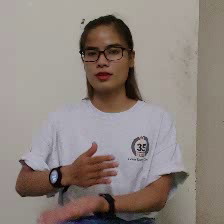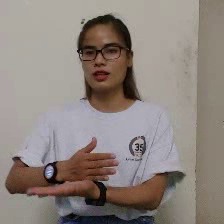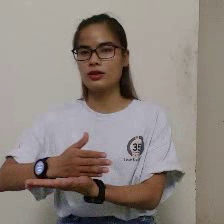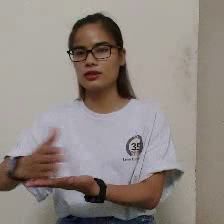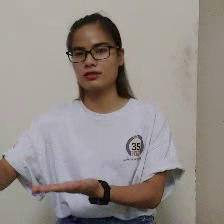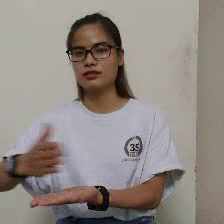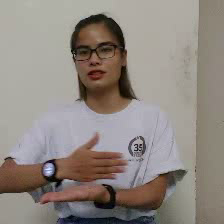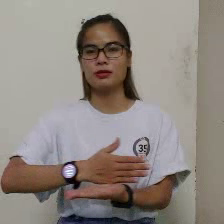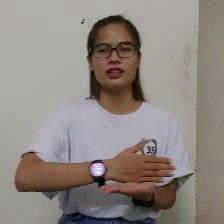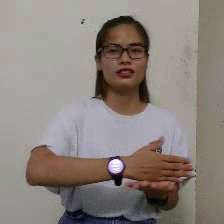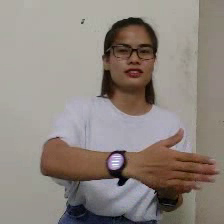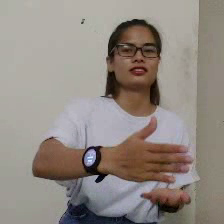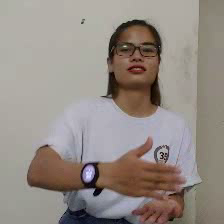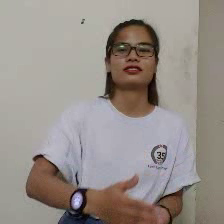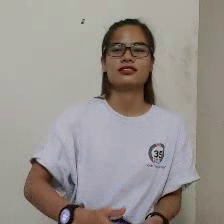San sẻ